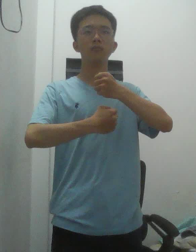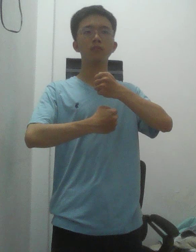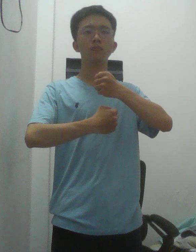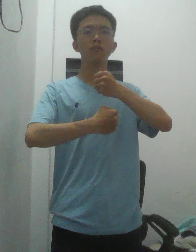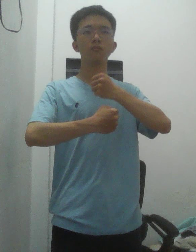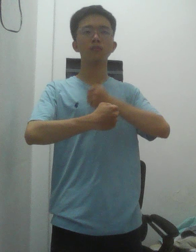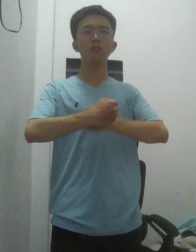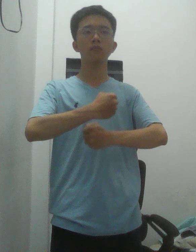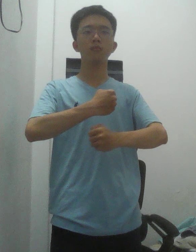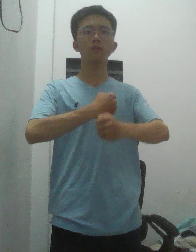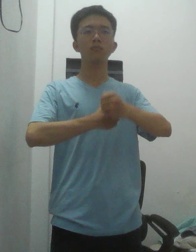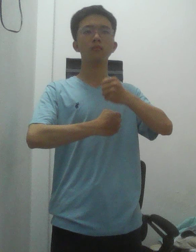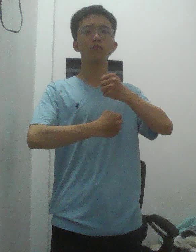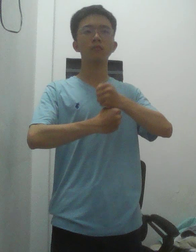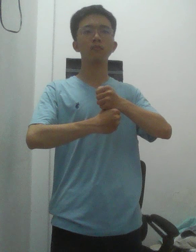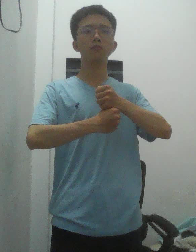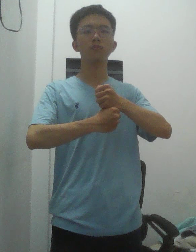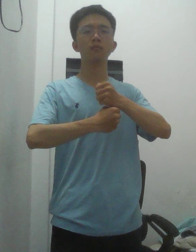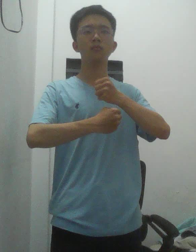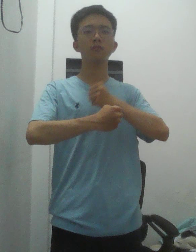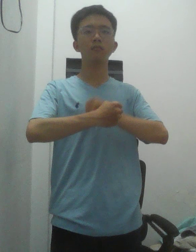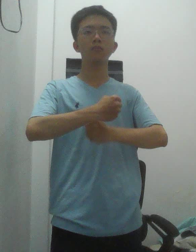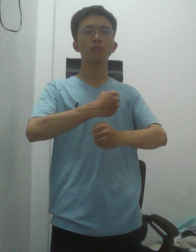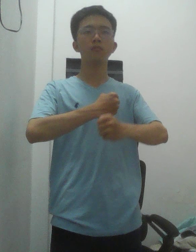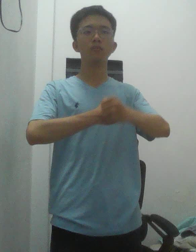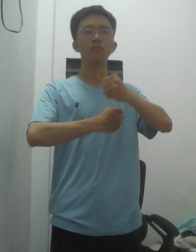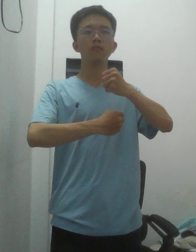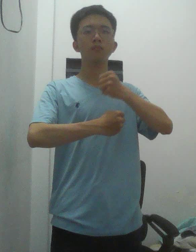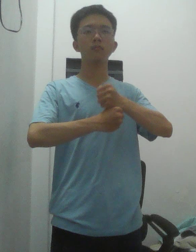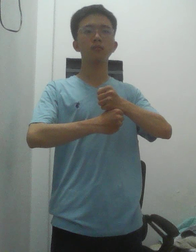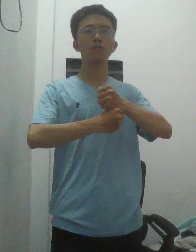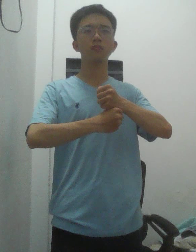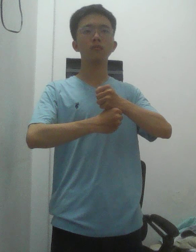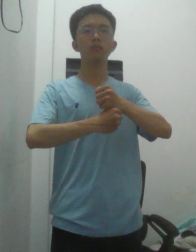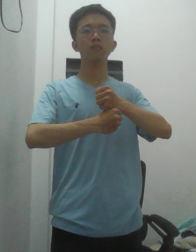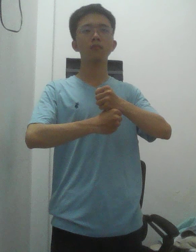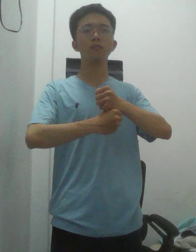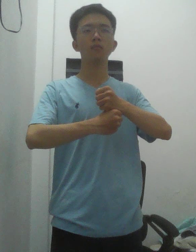quanh nam